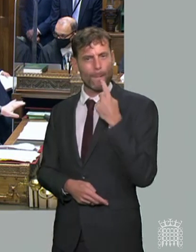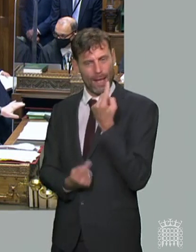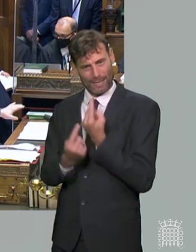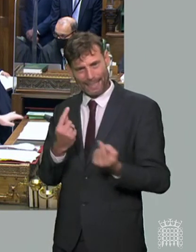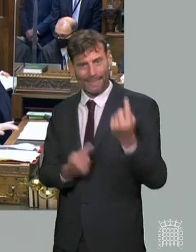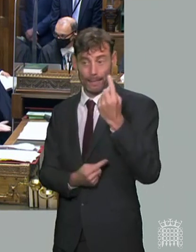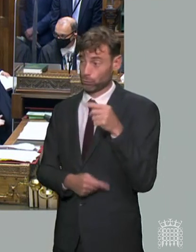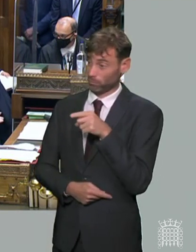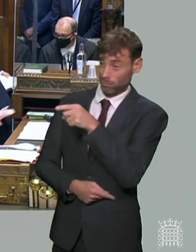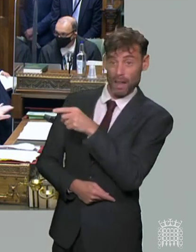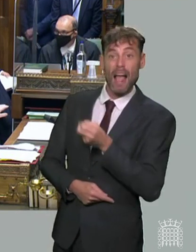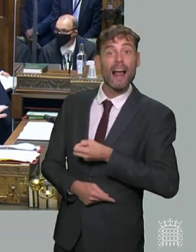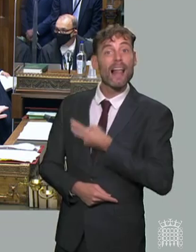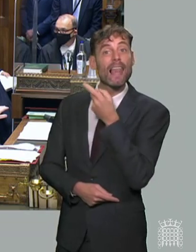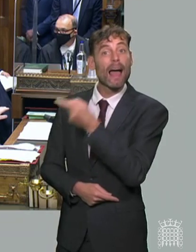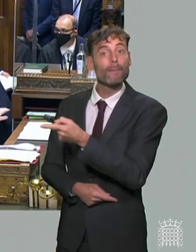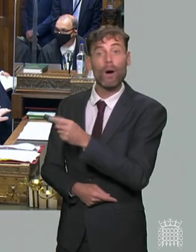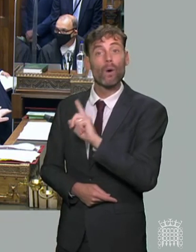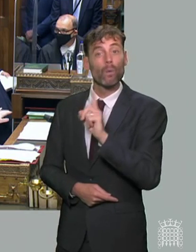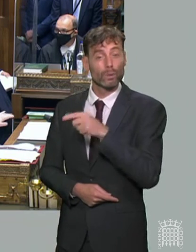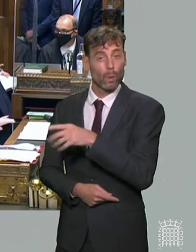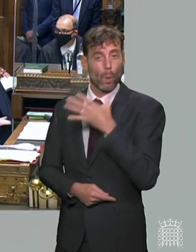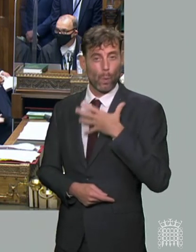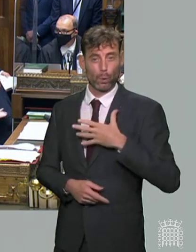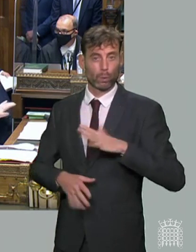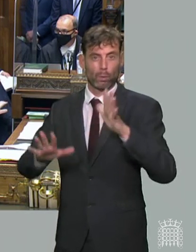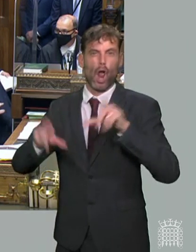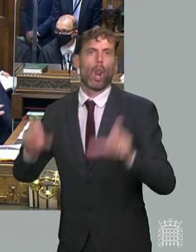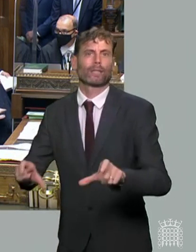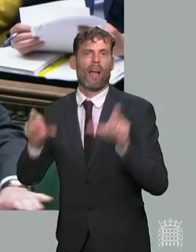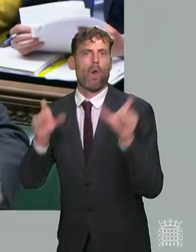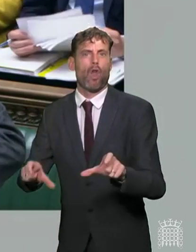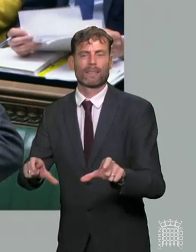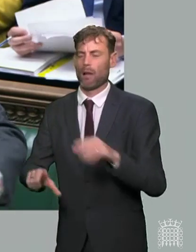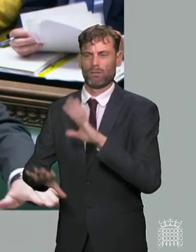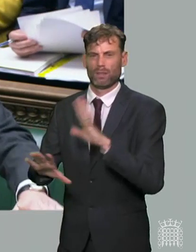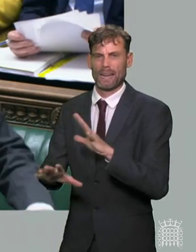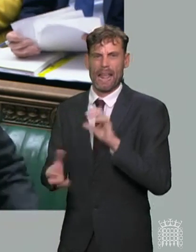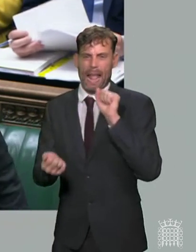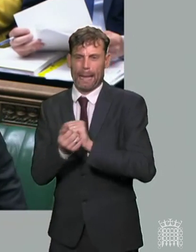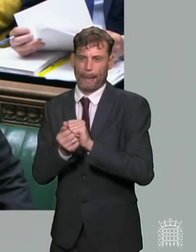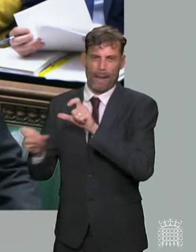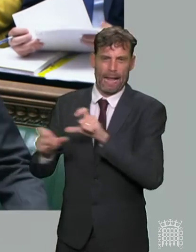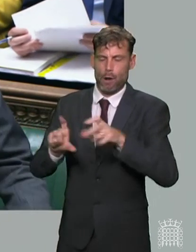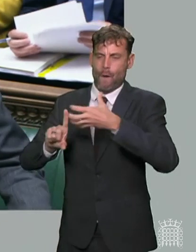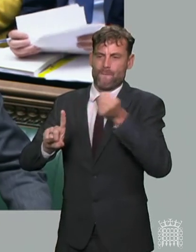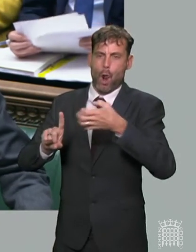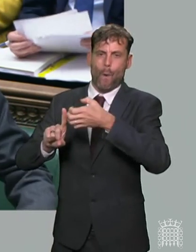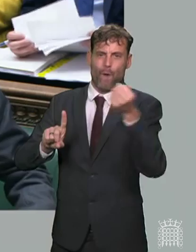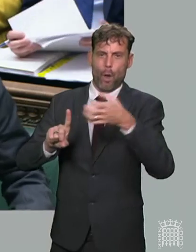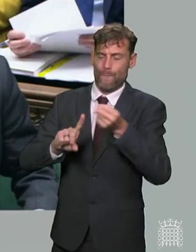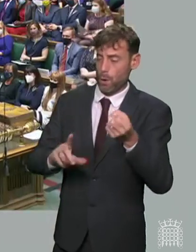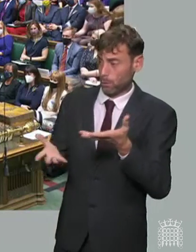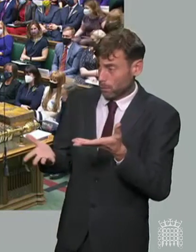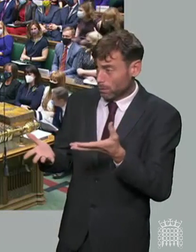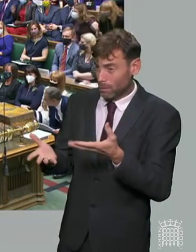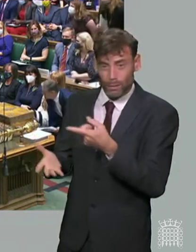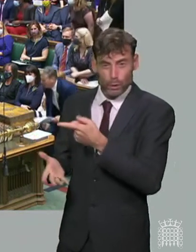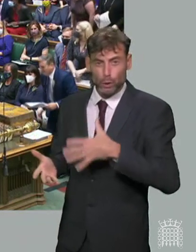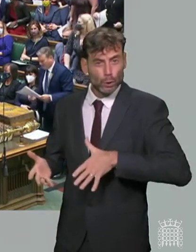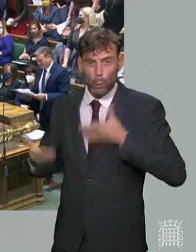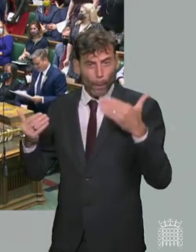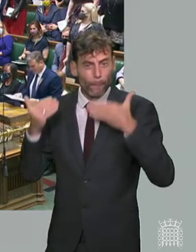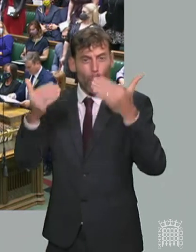What the Labour party wants to do is keep this country in lockdown and keep this country in furlough without moving forward at all.